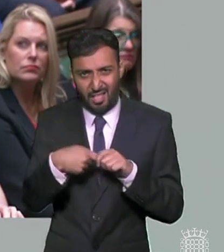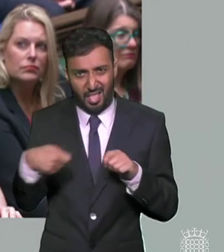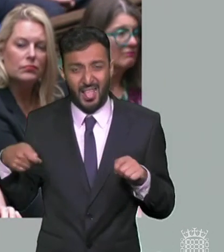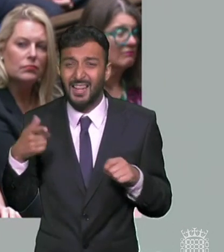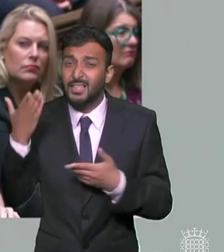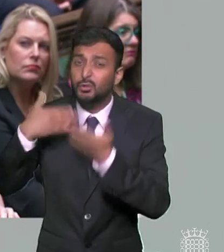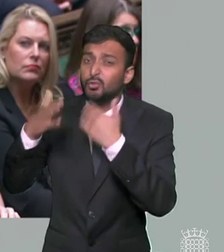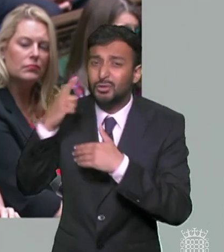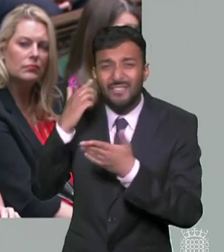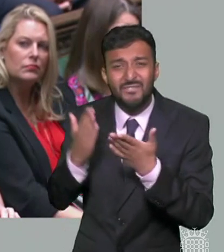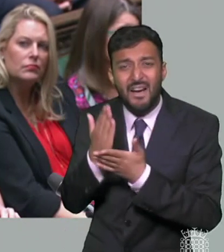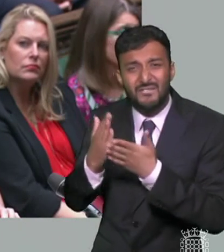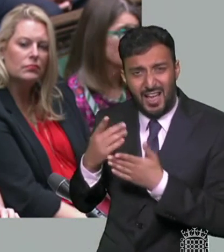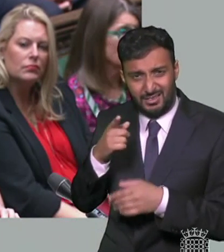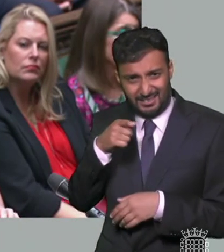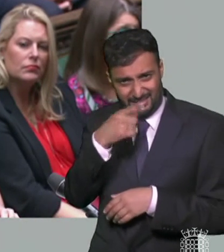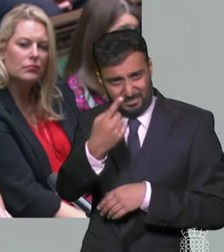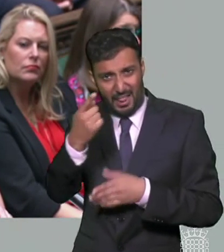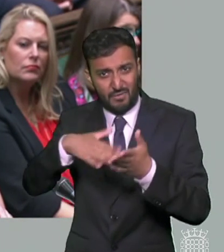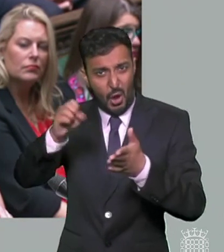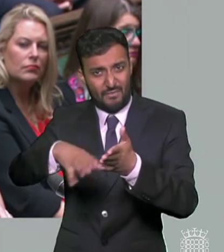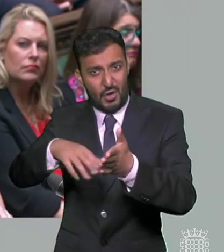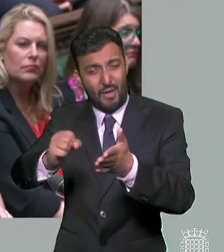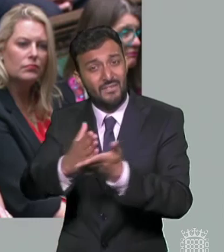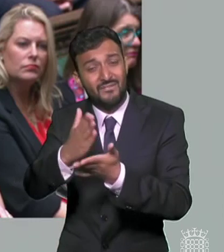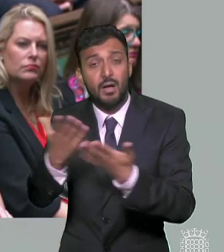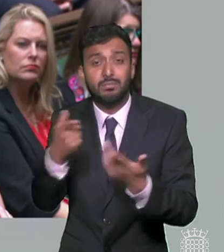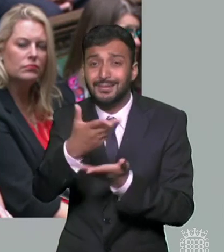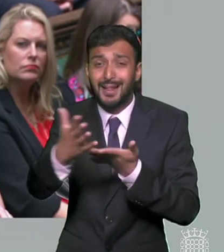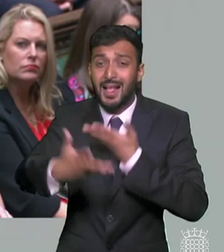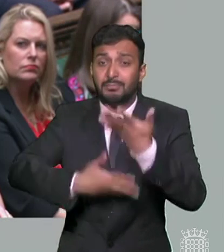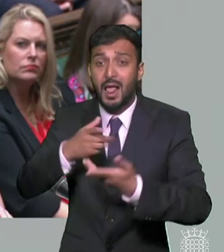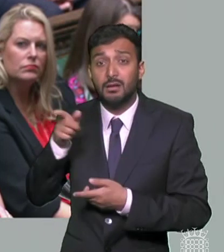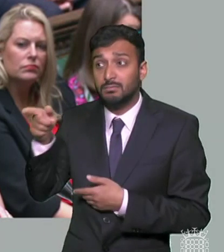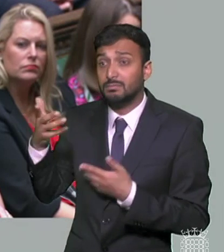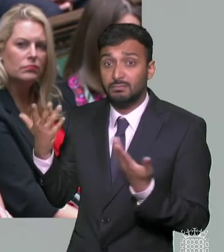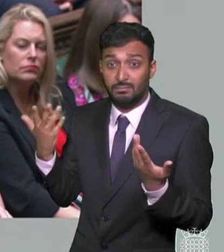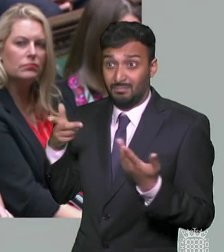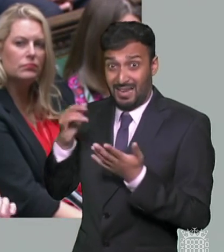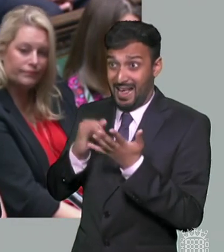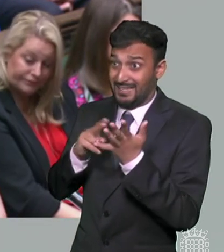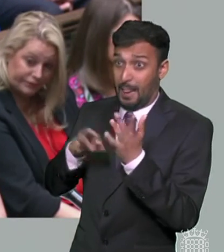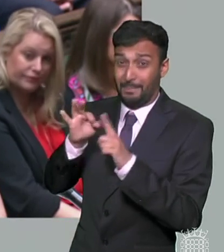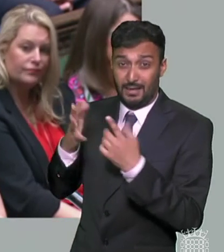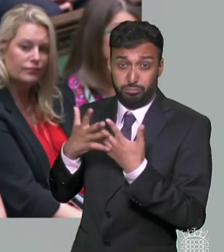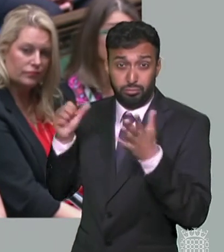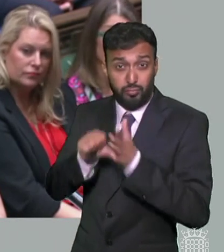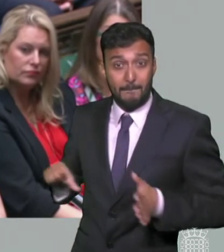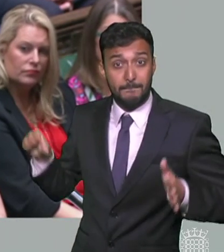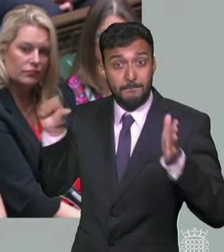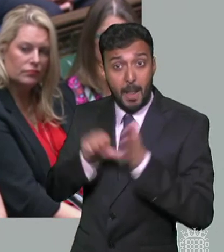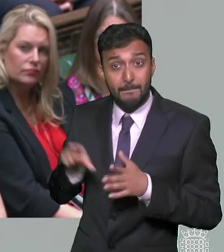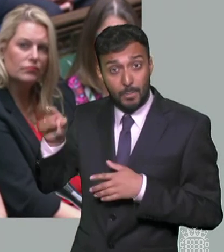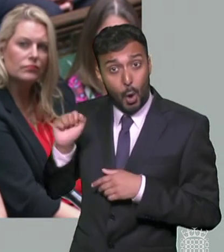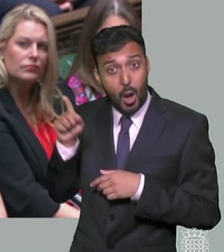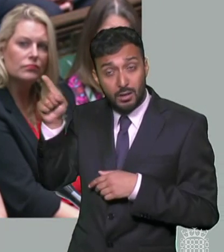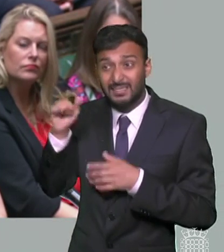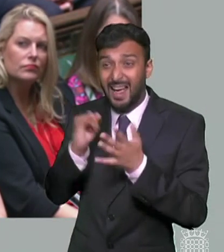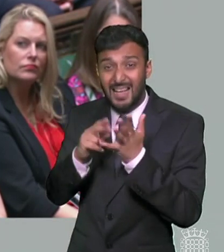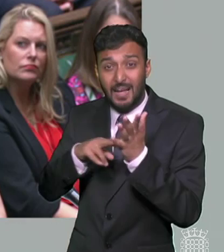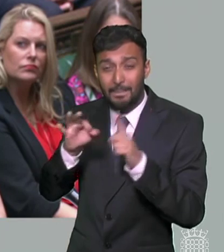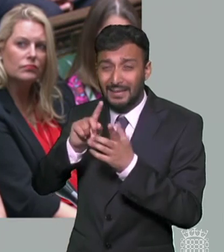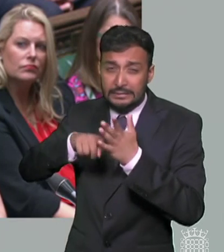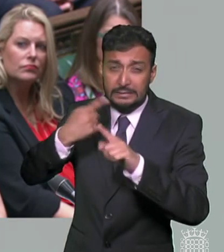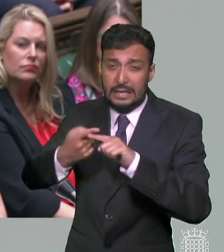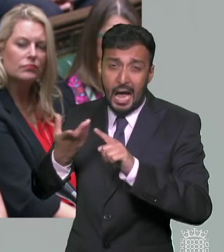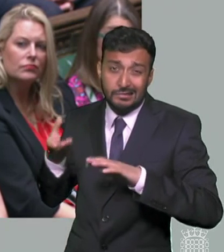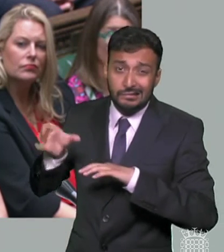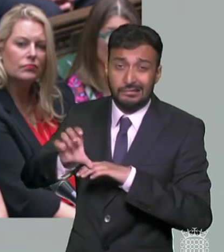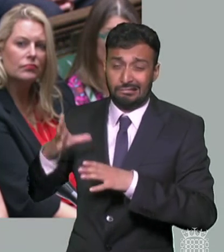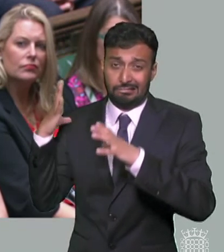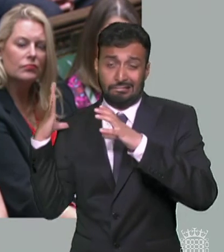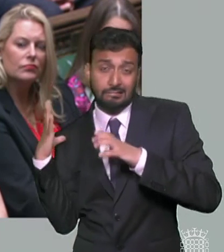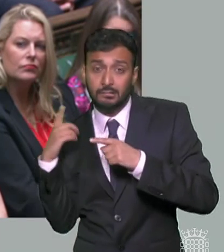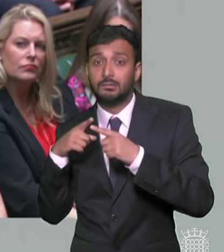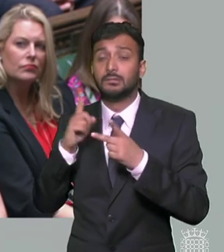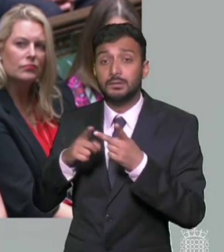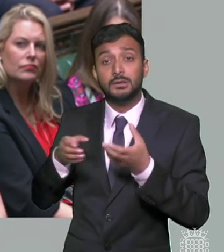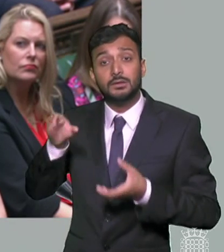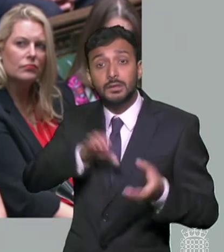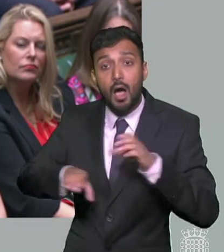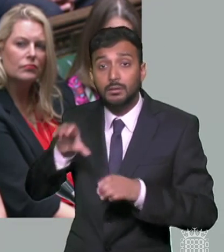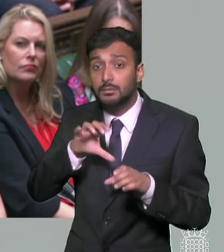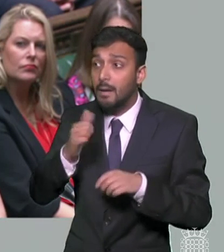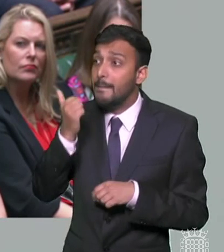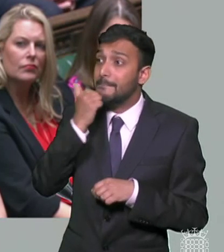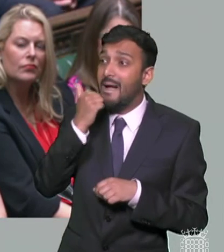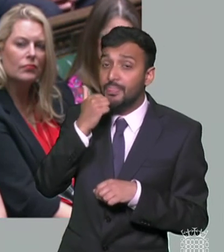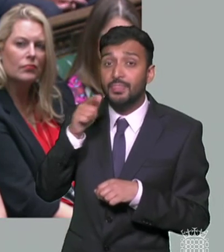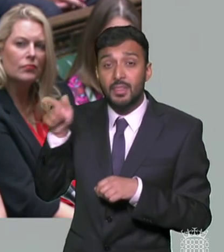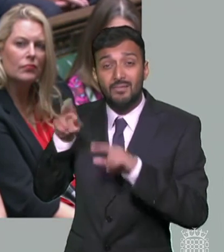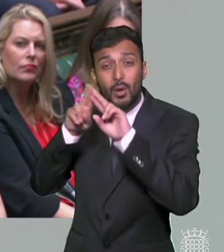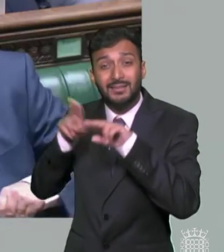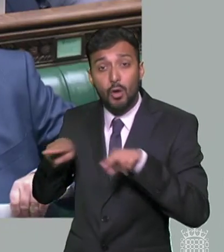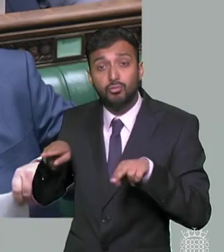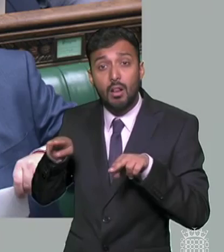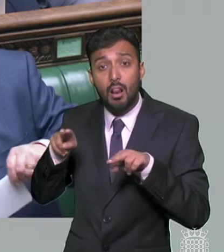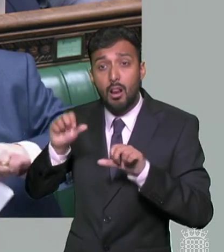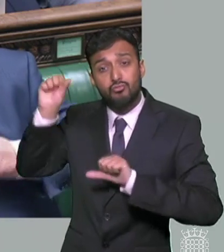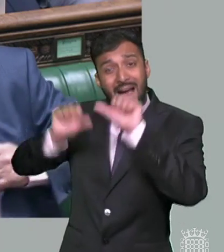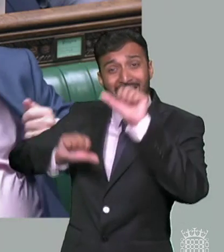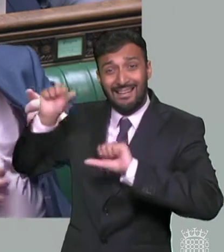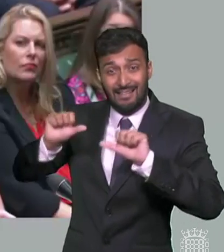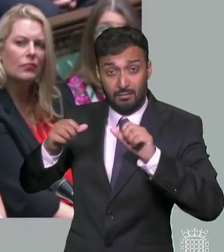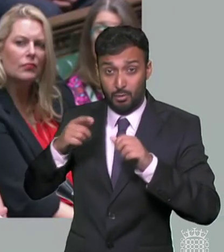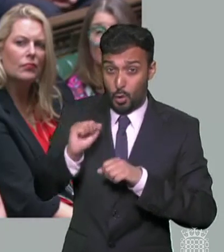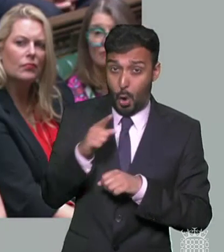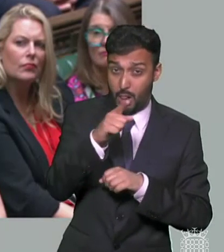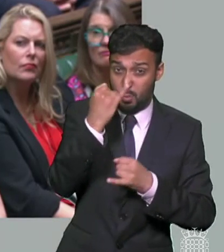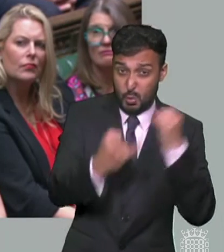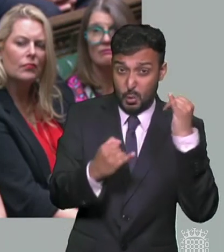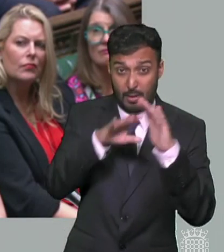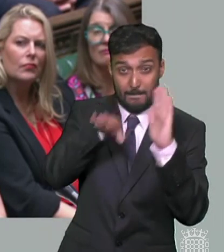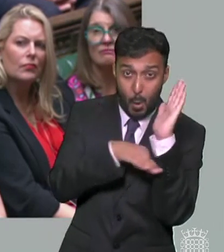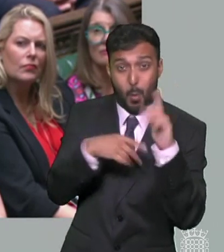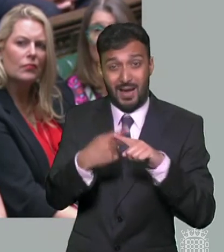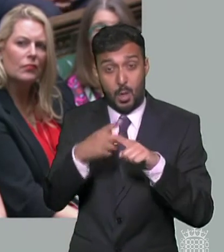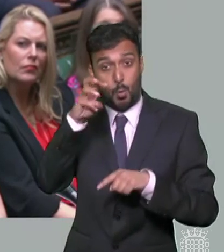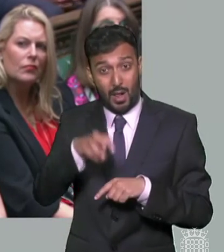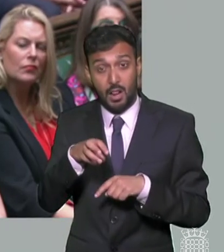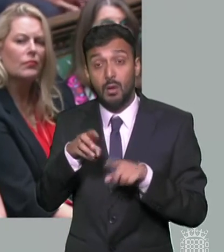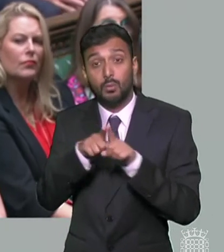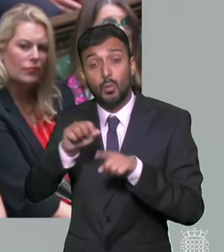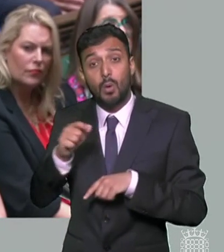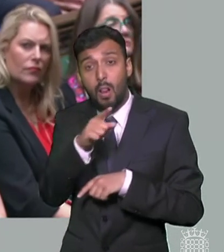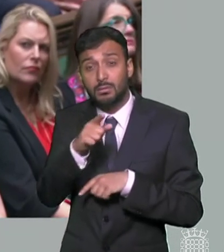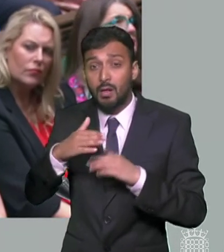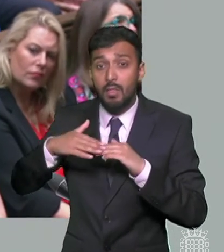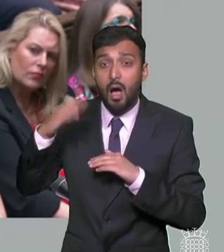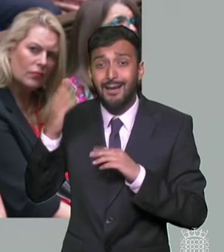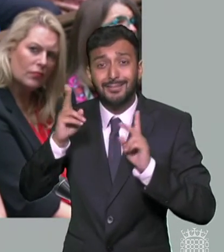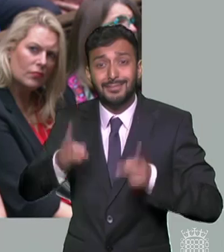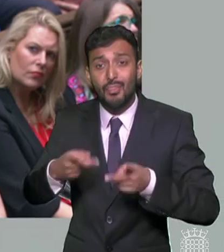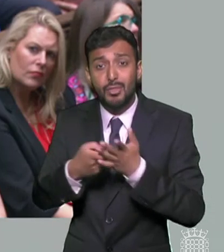He mentioned the problems that Scotland faces: a huge tax burden imposed by the SNP; Scotland’s record on science and maths under the international PISA rankings has now dropped below England and Wales; and the SNP has presided over the worst drug death rate in Europe—the highest since records began.